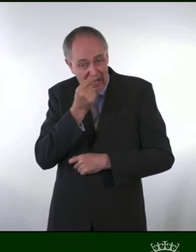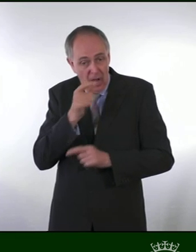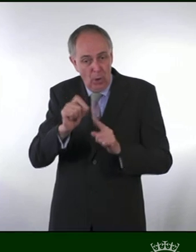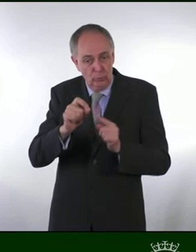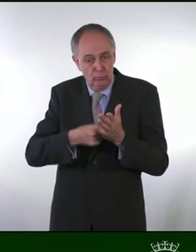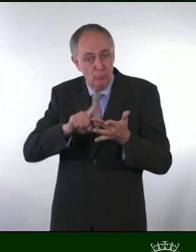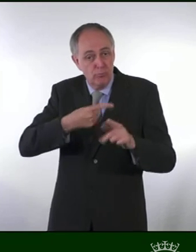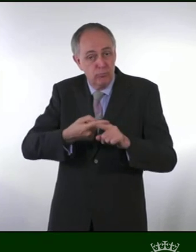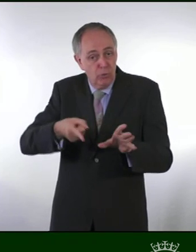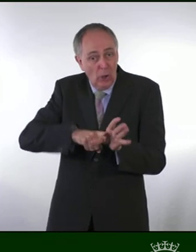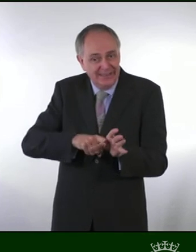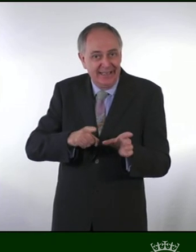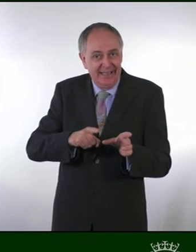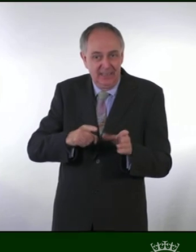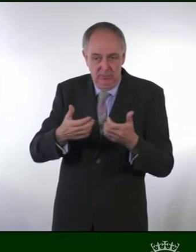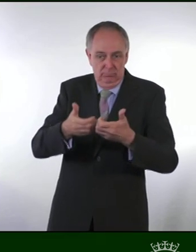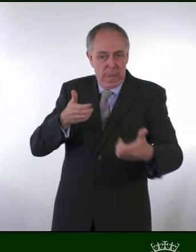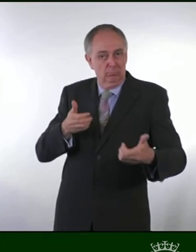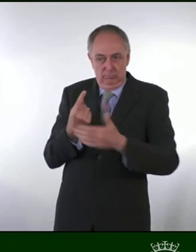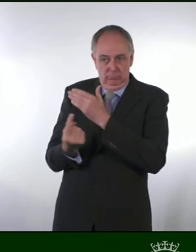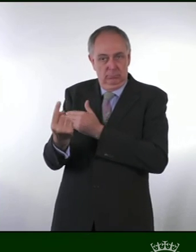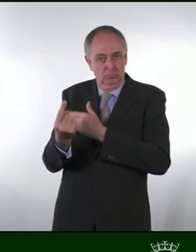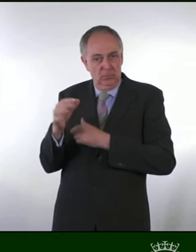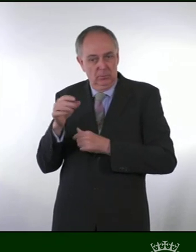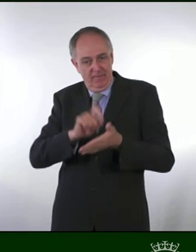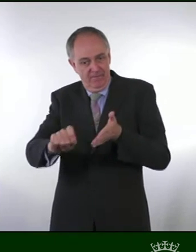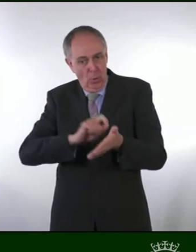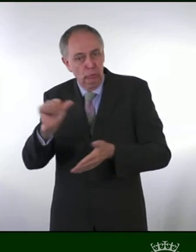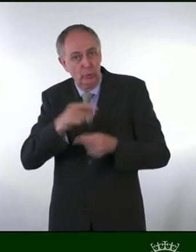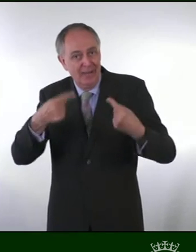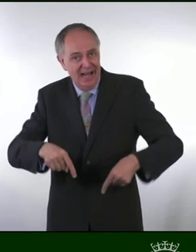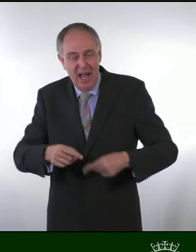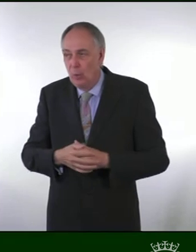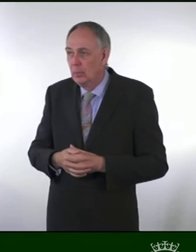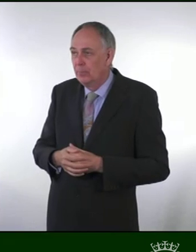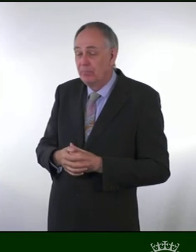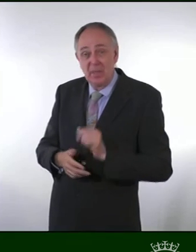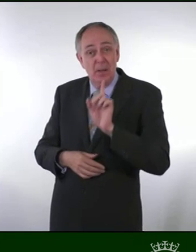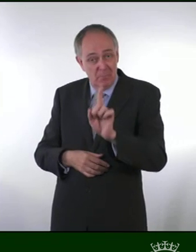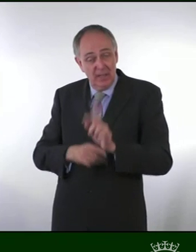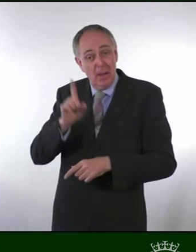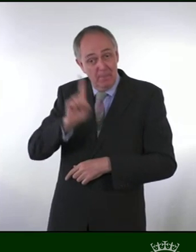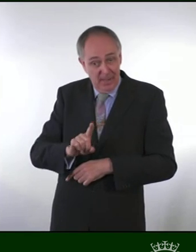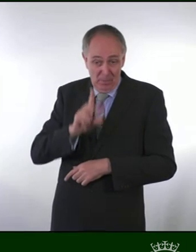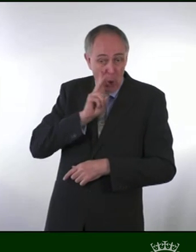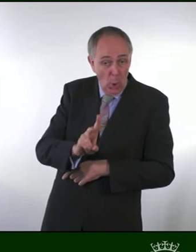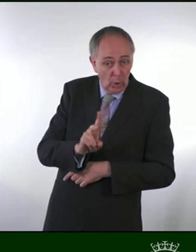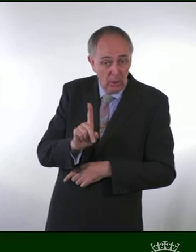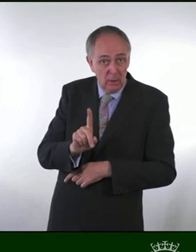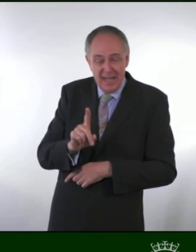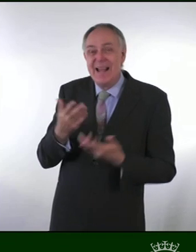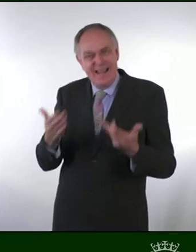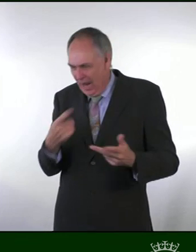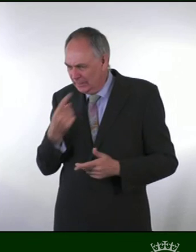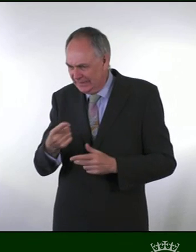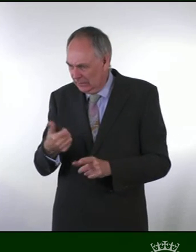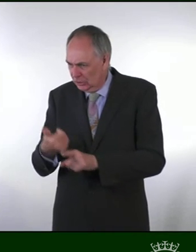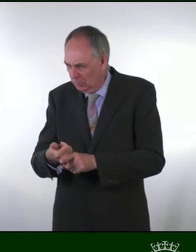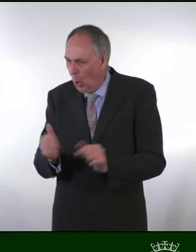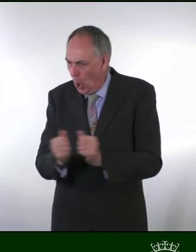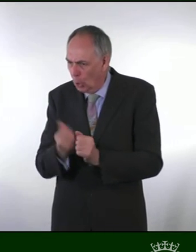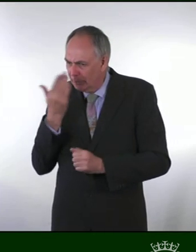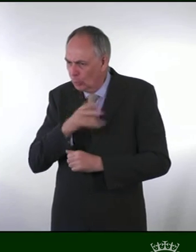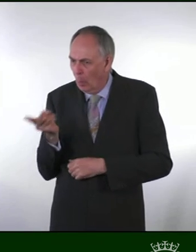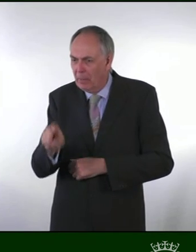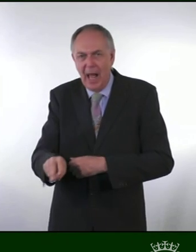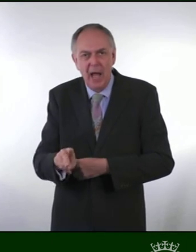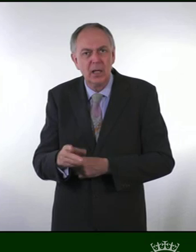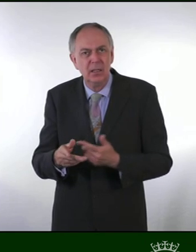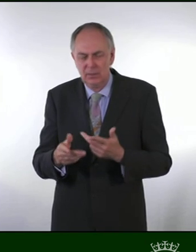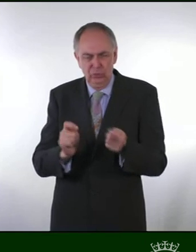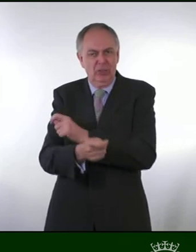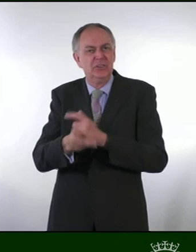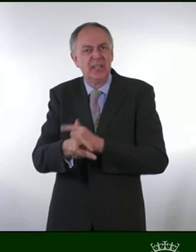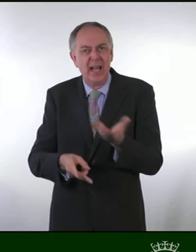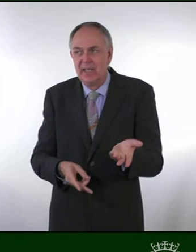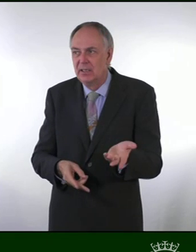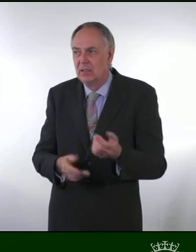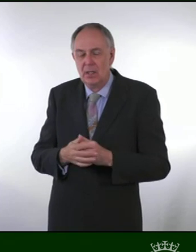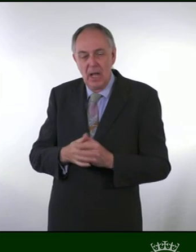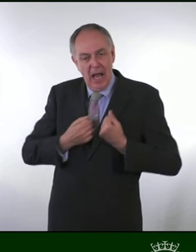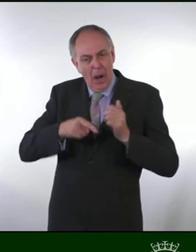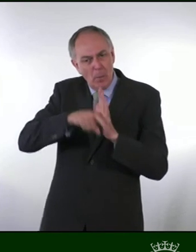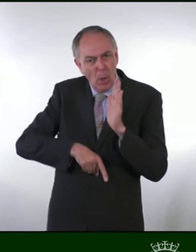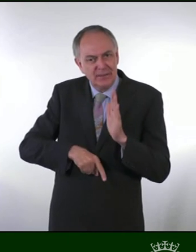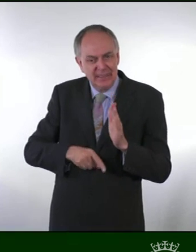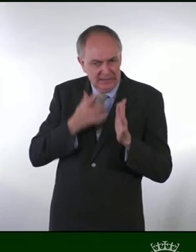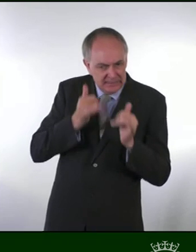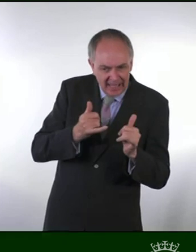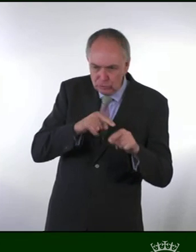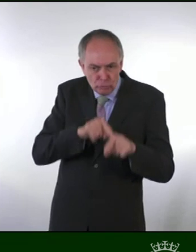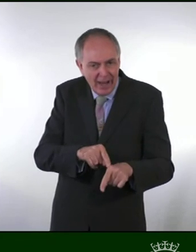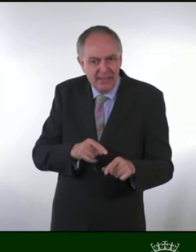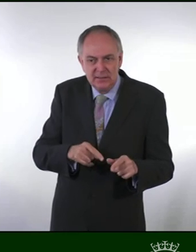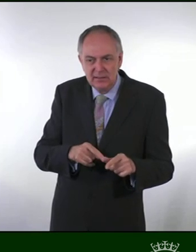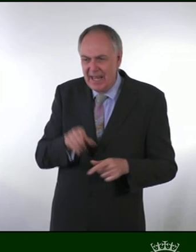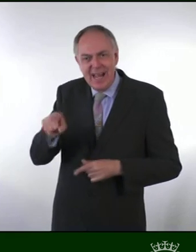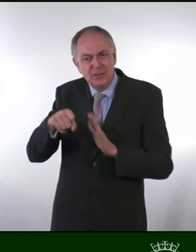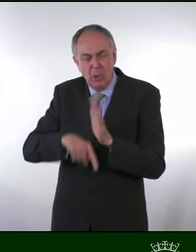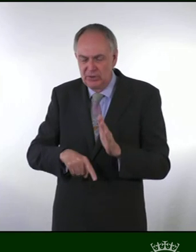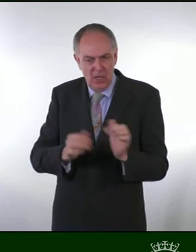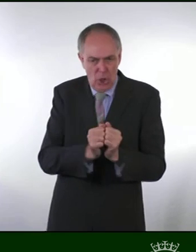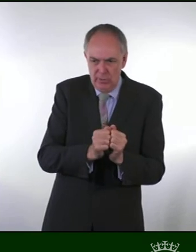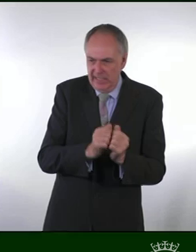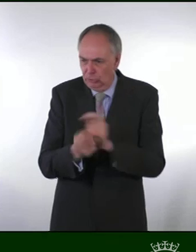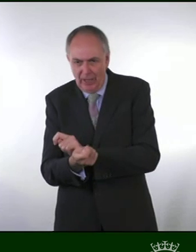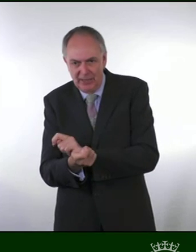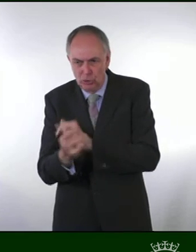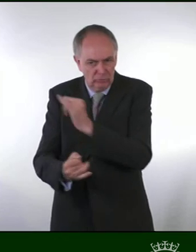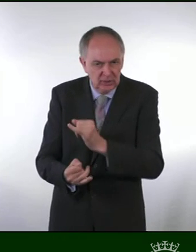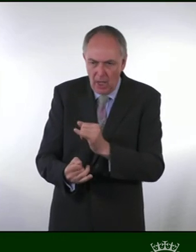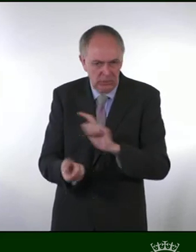But I have to say that when the people of this country look at what we are doing, asking schools—the right honourable and learned Gentleman now says he supports schools going back—our policy is test, trace and isolate; his policy is agree, U-turn and criticise.